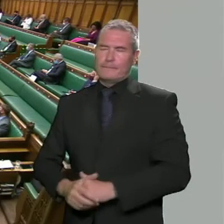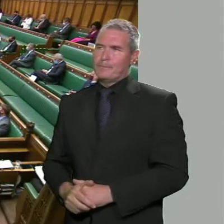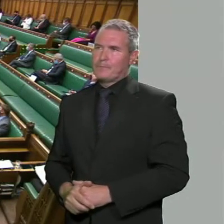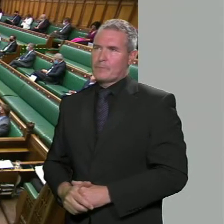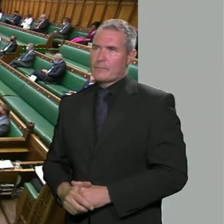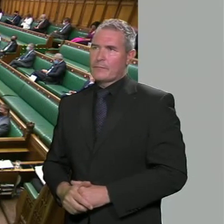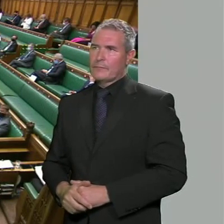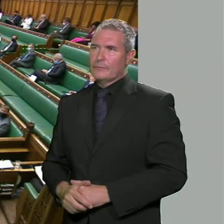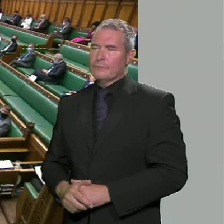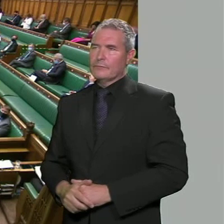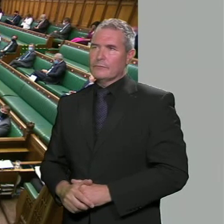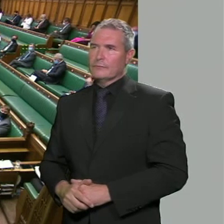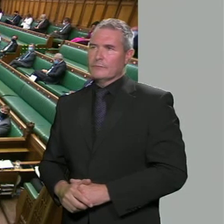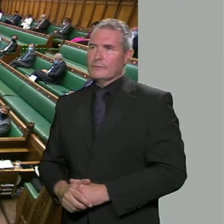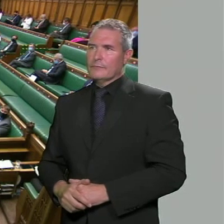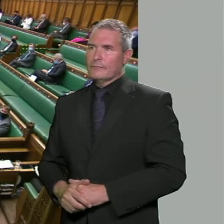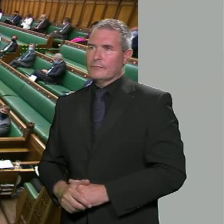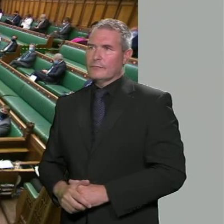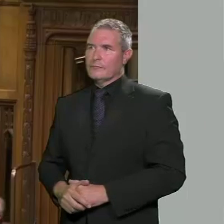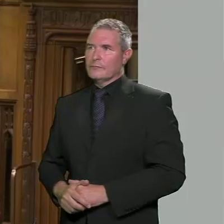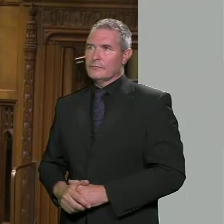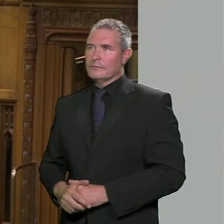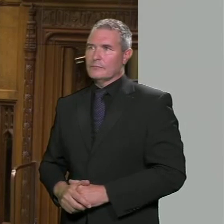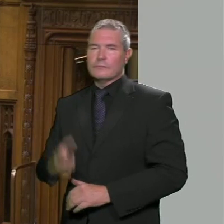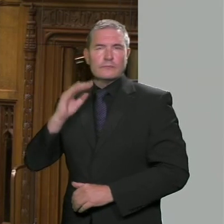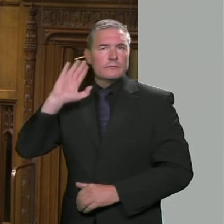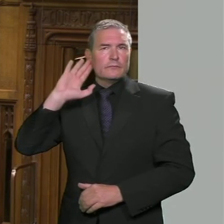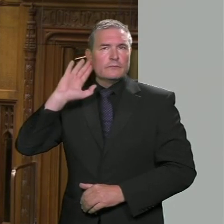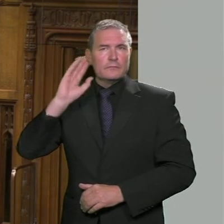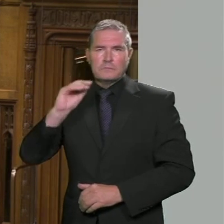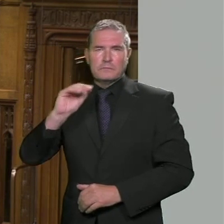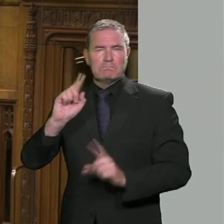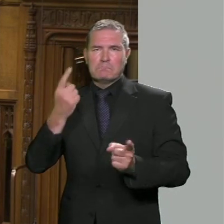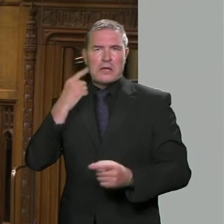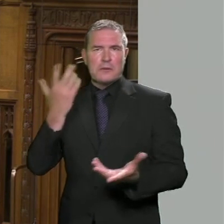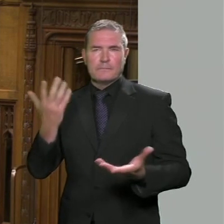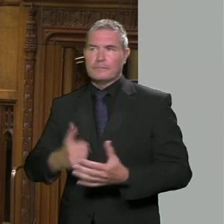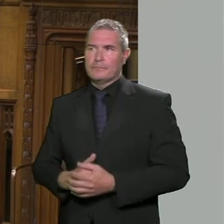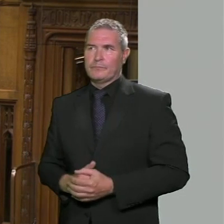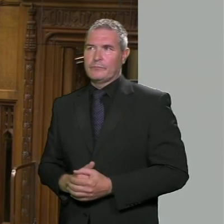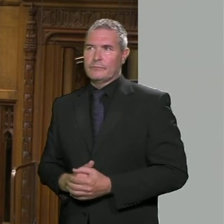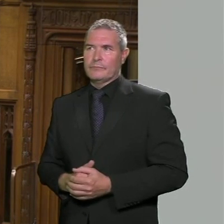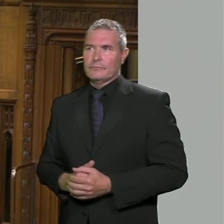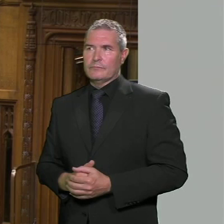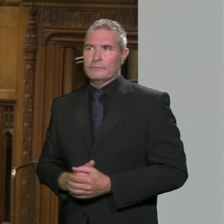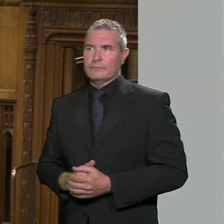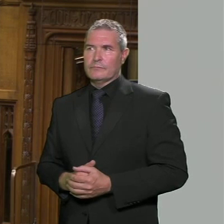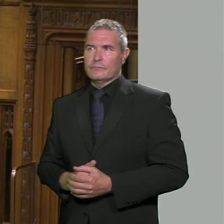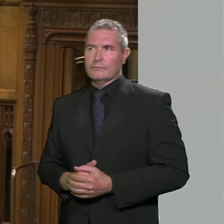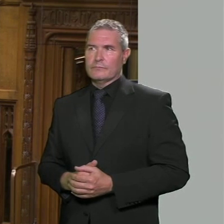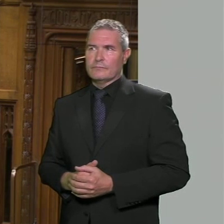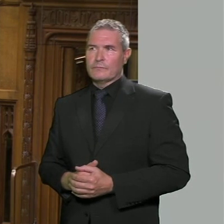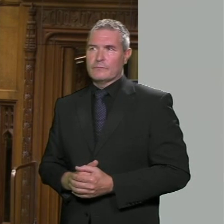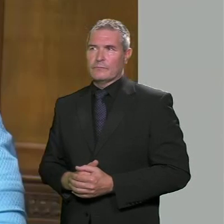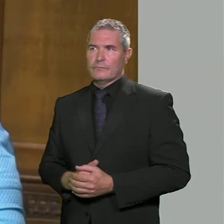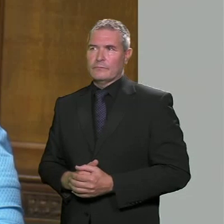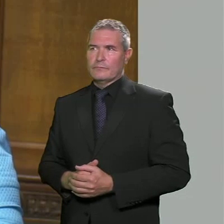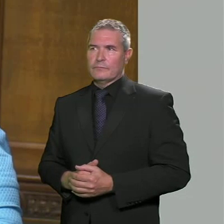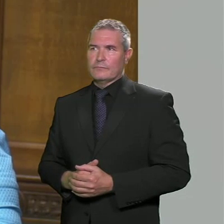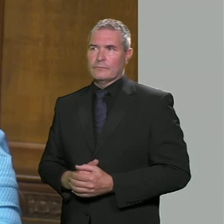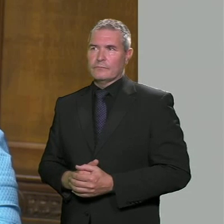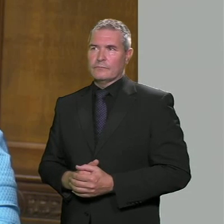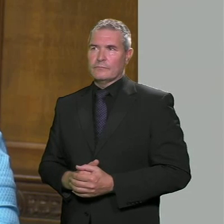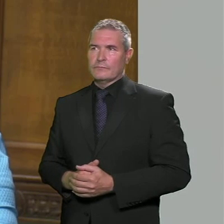Marion FellowsThe UK Government’s trade deal with Australia has been made with no consultation, no consent and no parliamentary scrutiny.